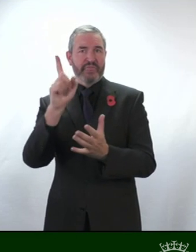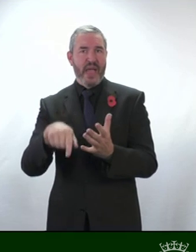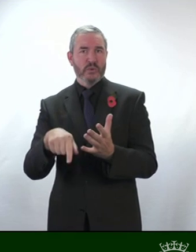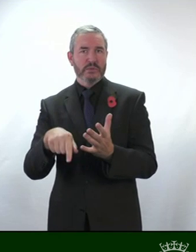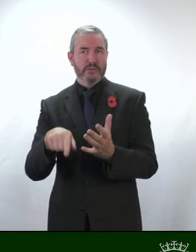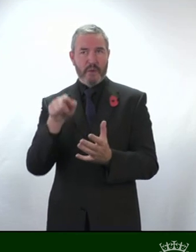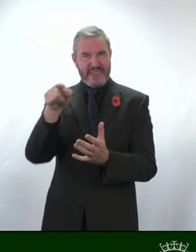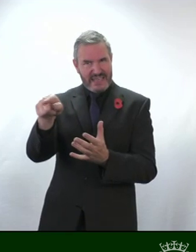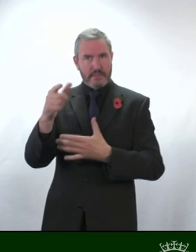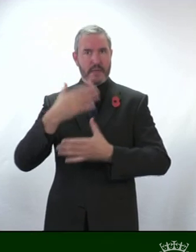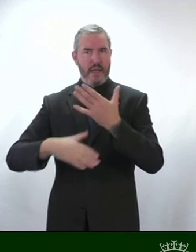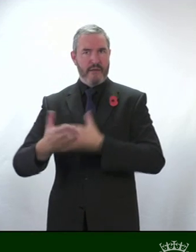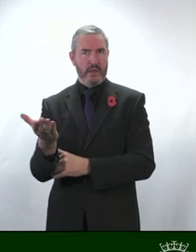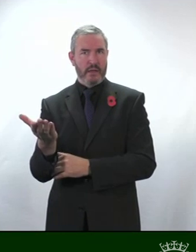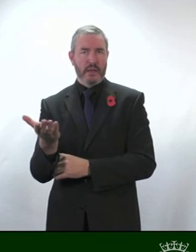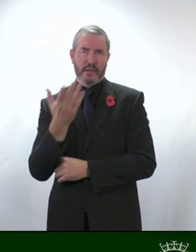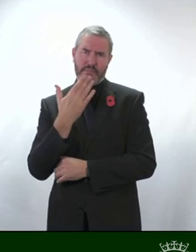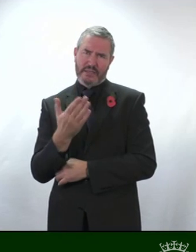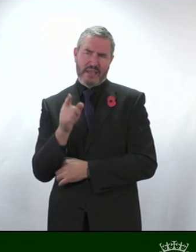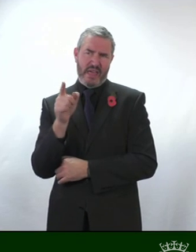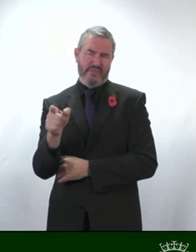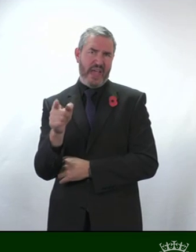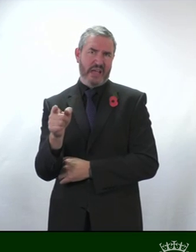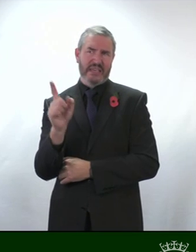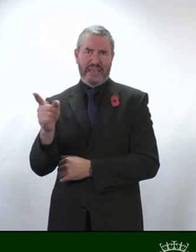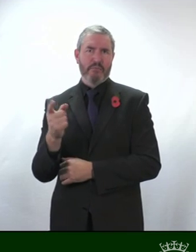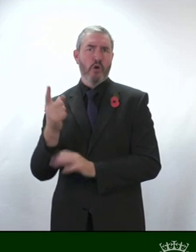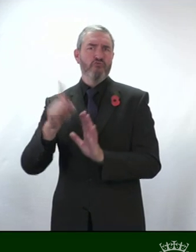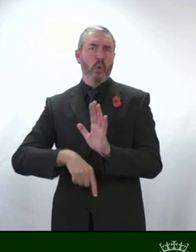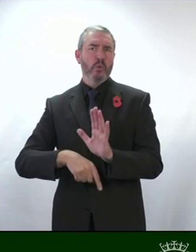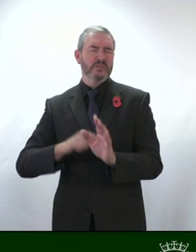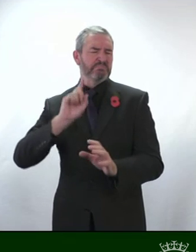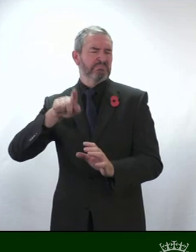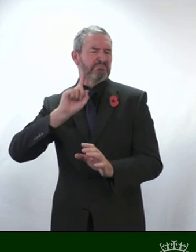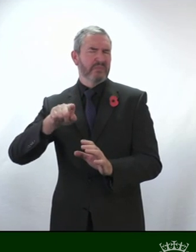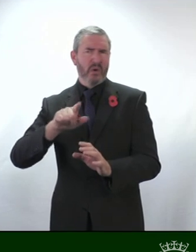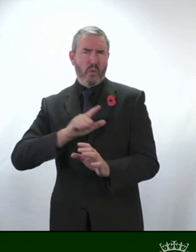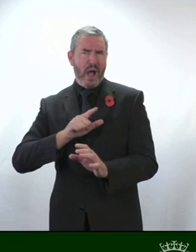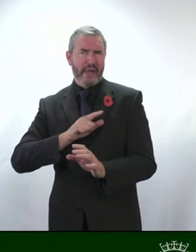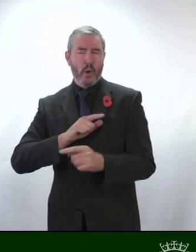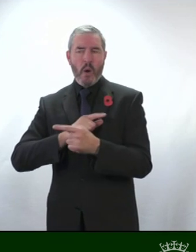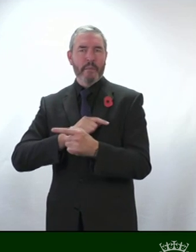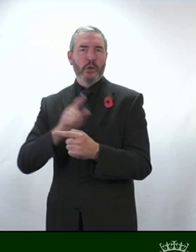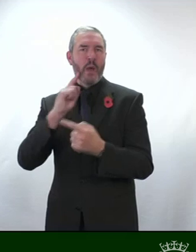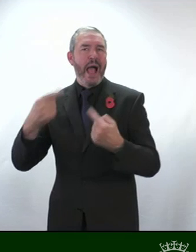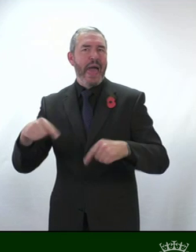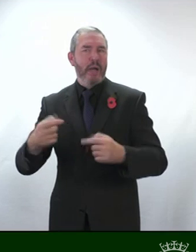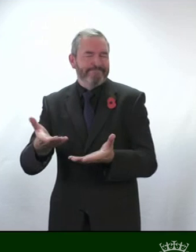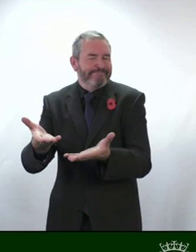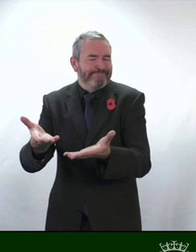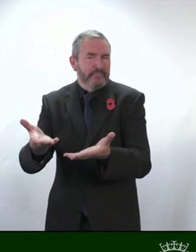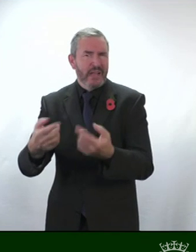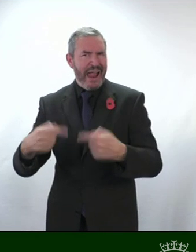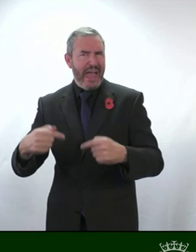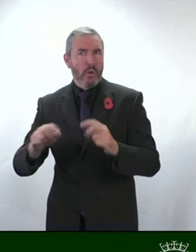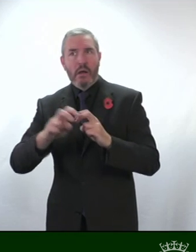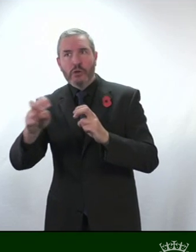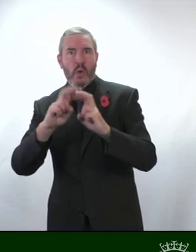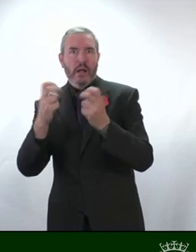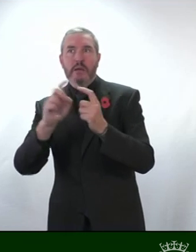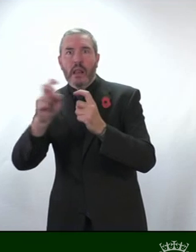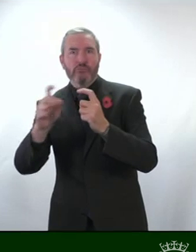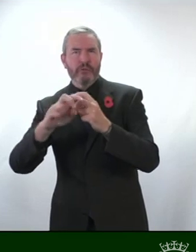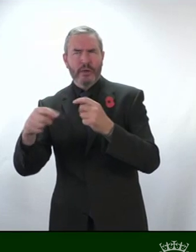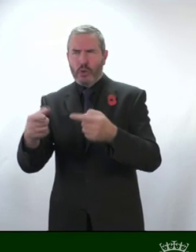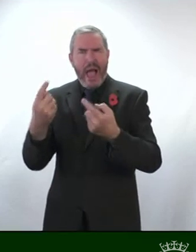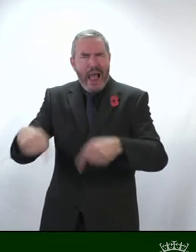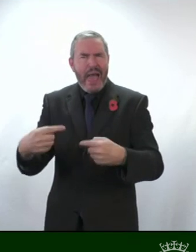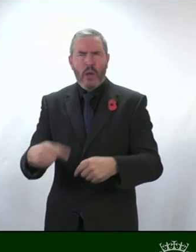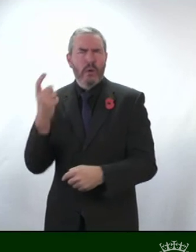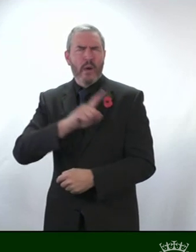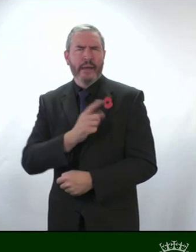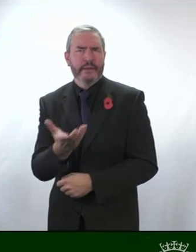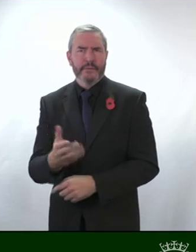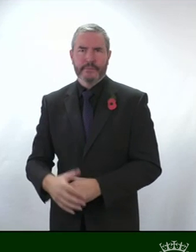Will the Prime Minister condemn this continued flouting of the rules, or does he have a blind spot that even a trip to Barnard Castle cannot fix?